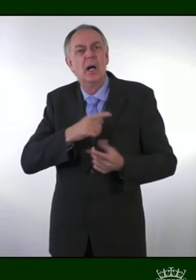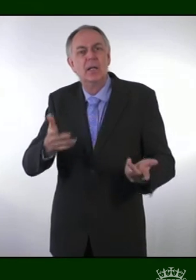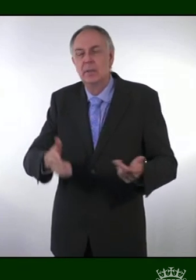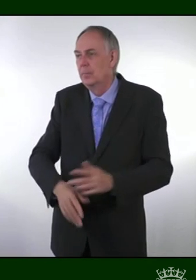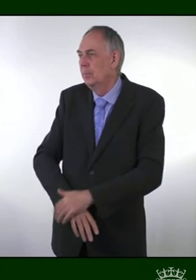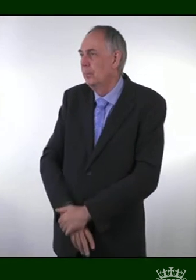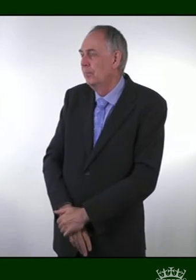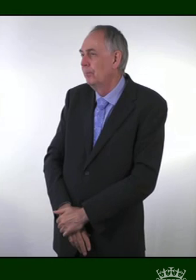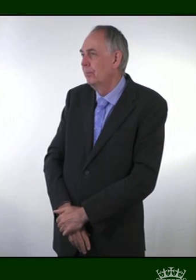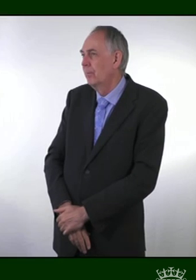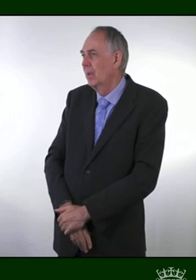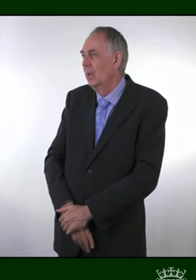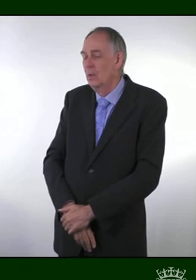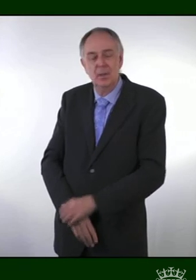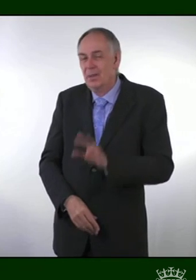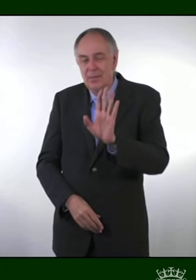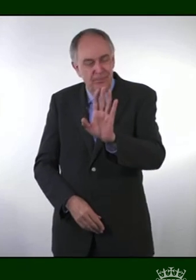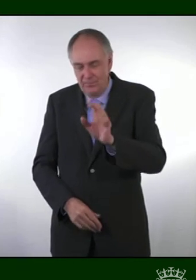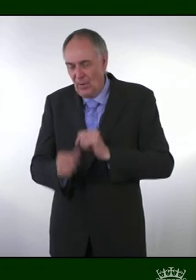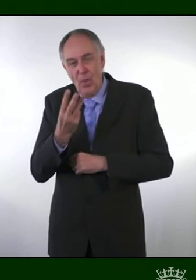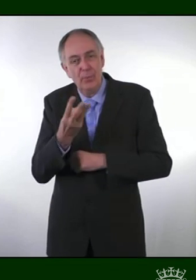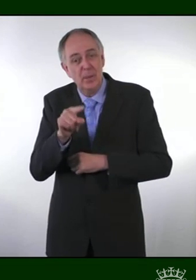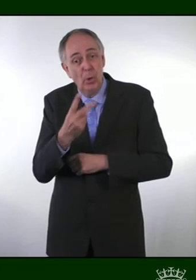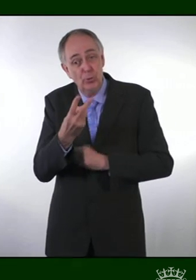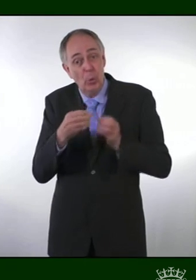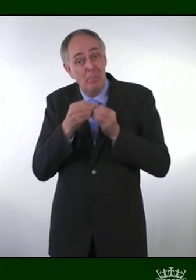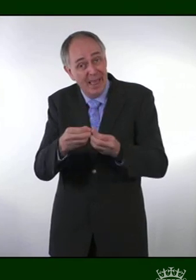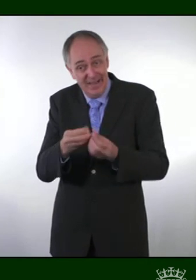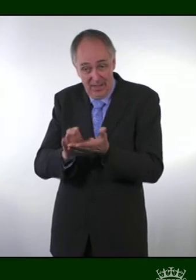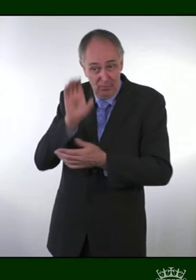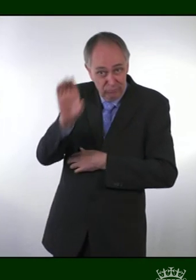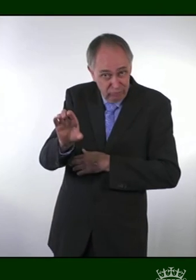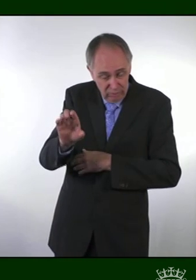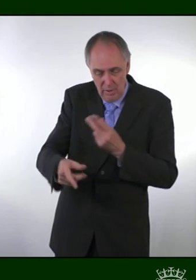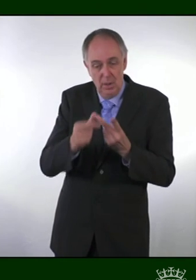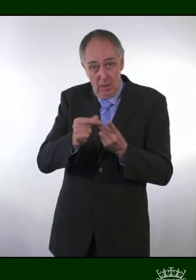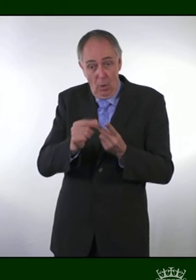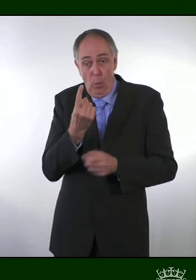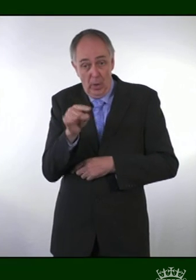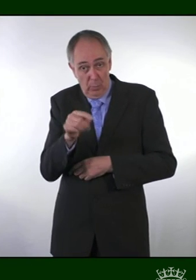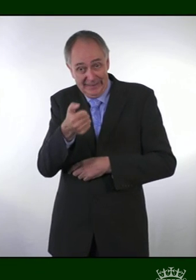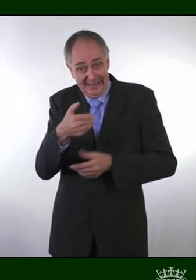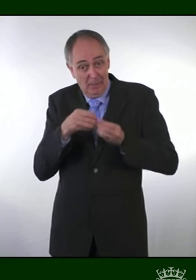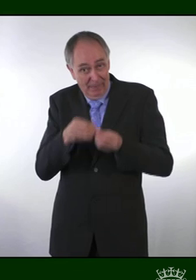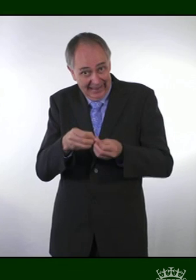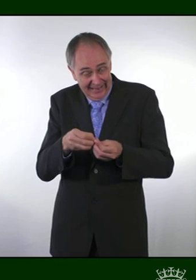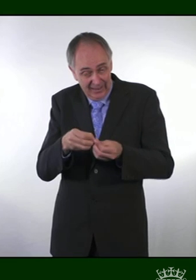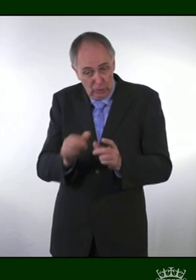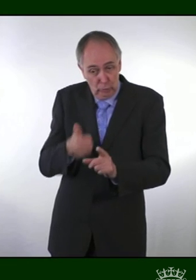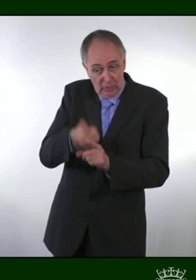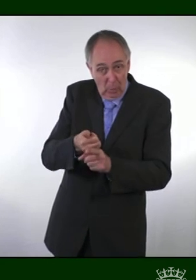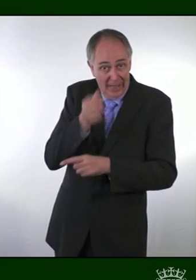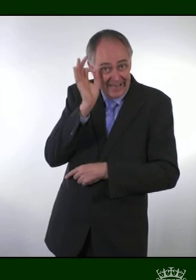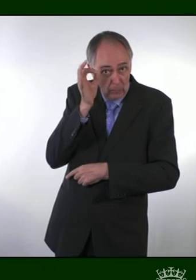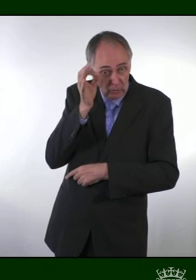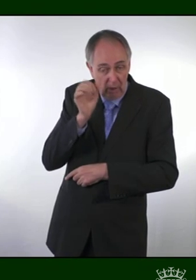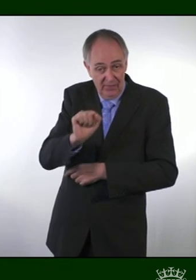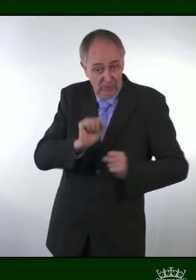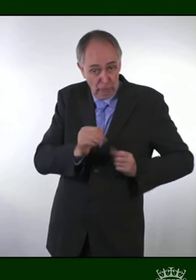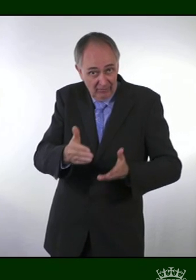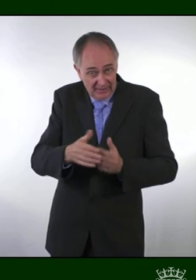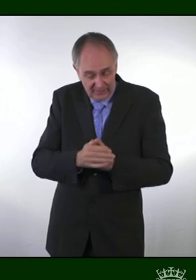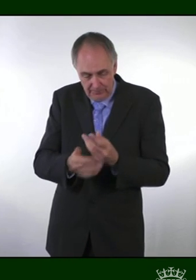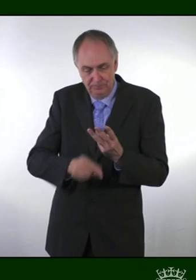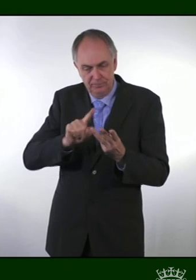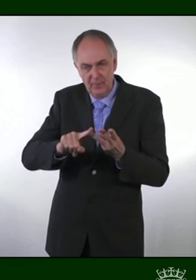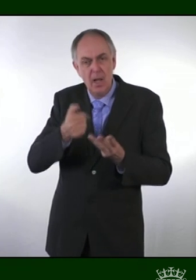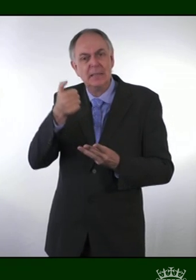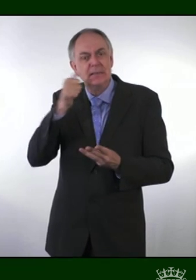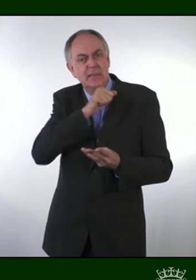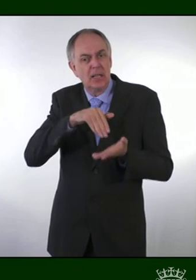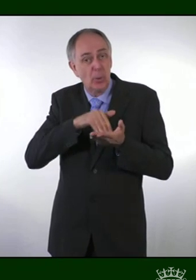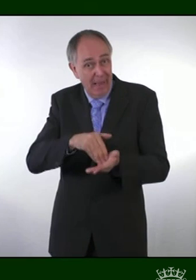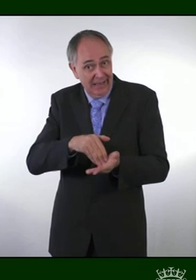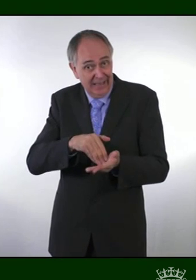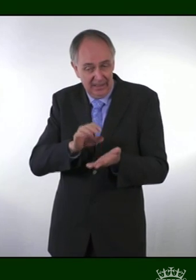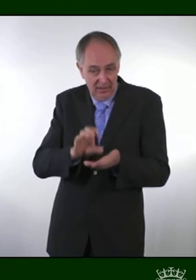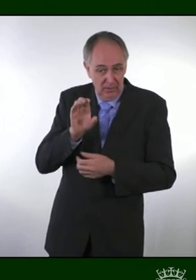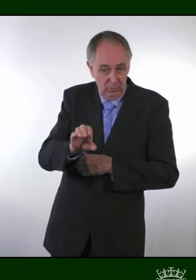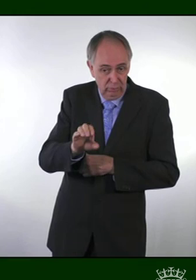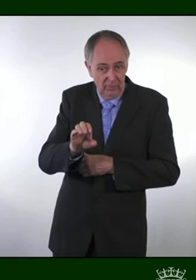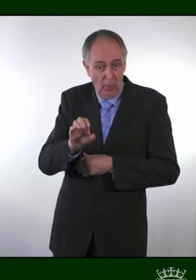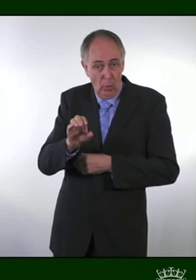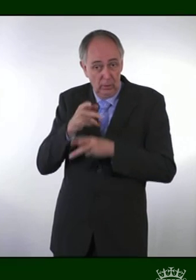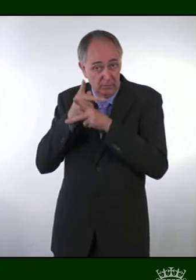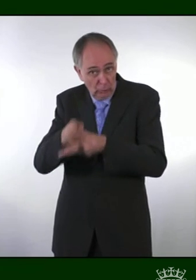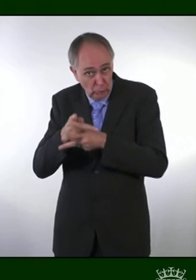We have not, because in addition to the £3.2 billion, we have already put in another £1.6 billion to support councils delivering frontline services, plus—from memory—another £600 million to go into social care.